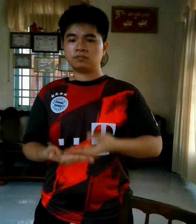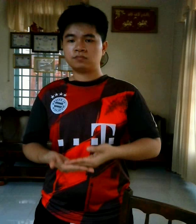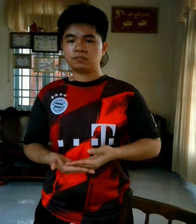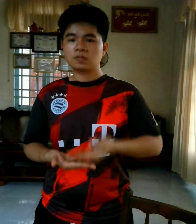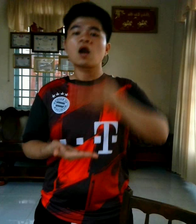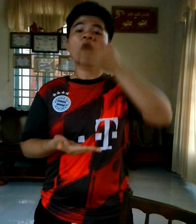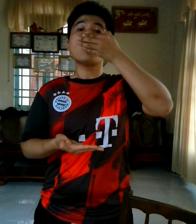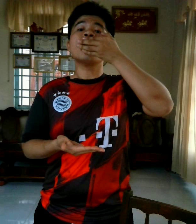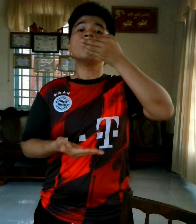sup